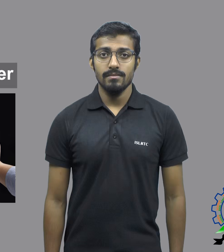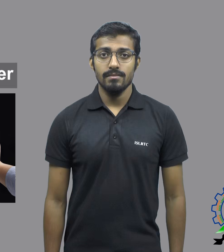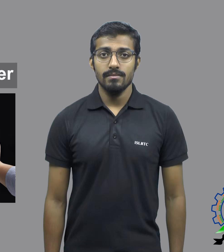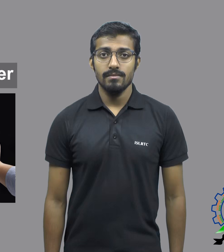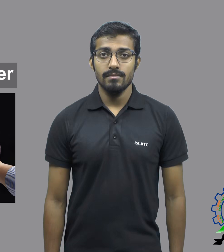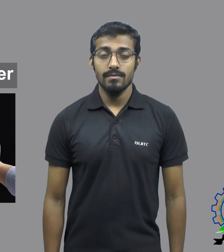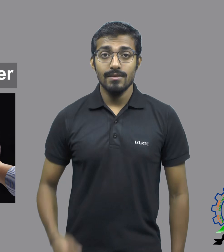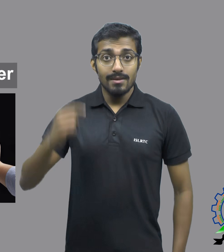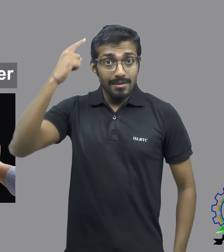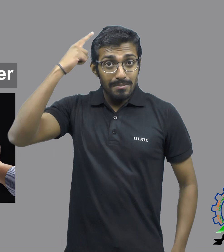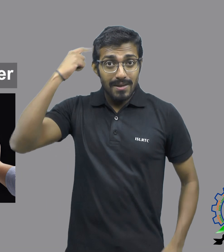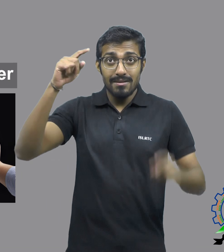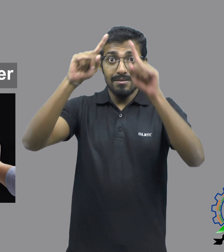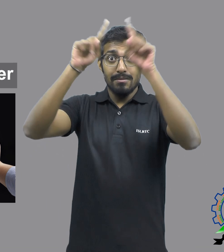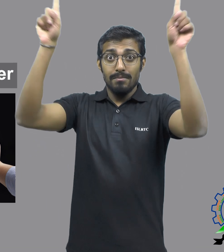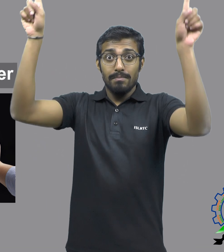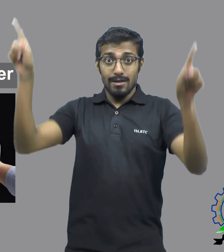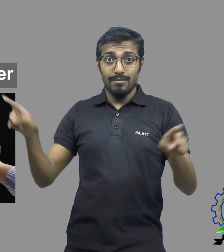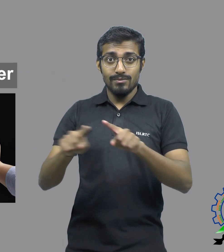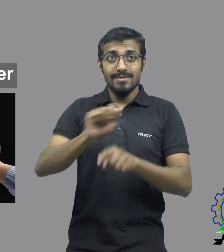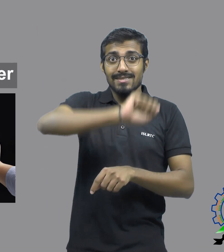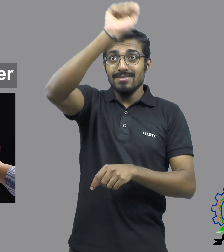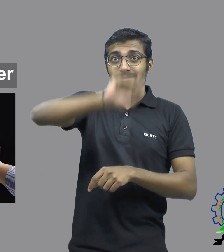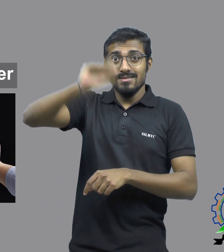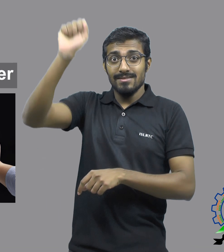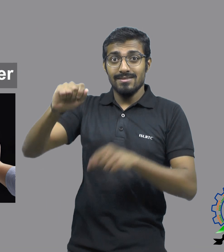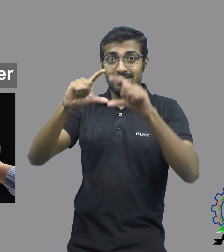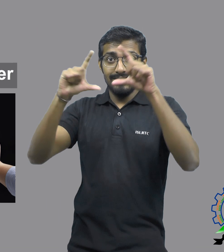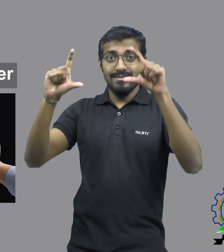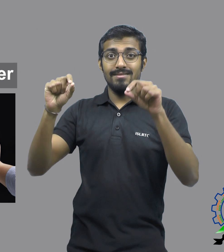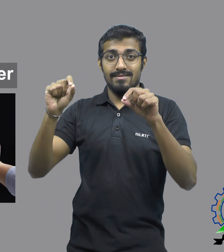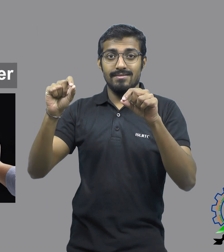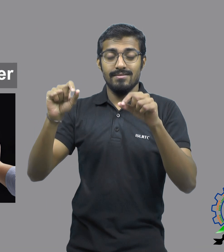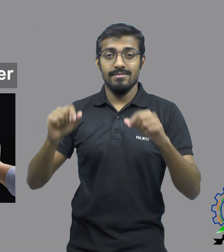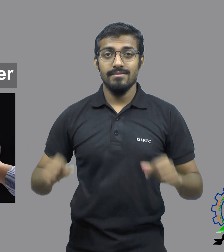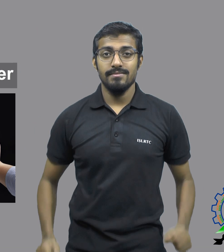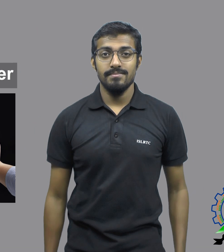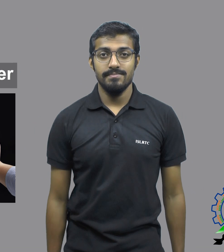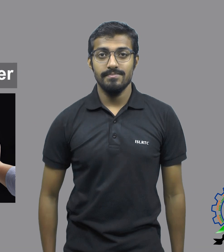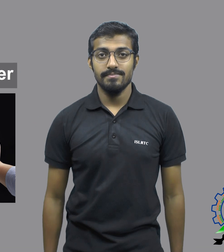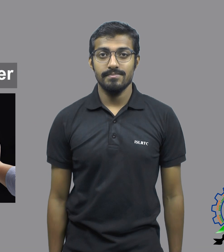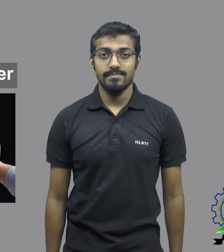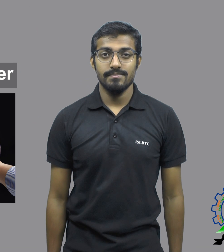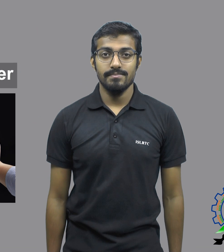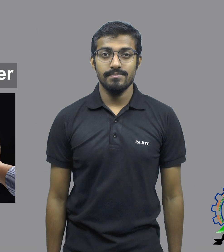Blackboard Duster